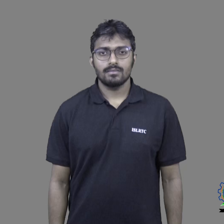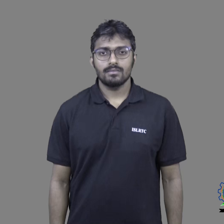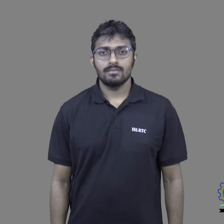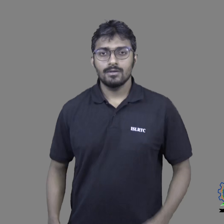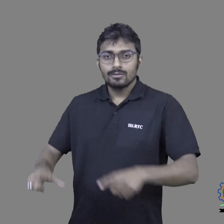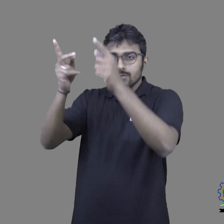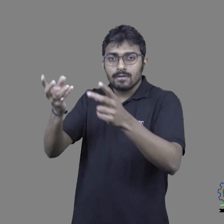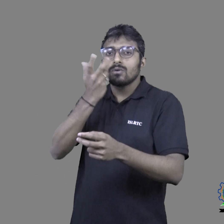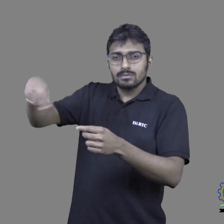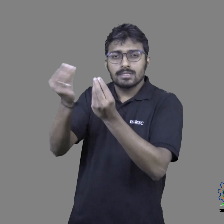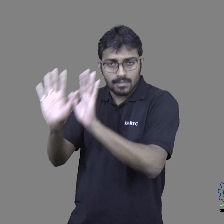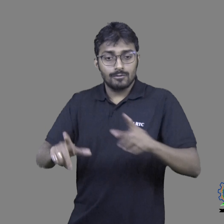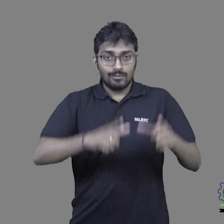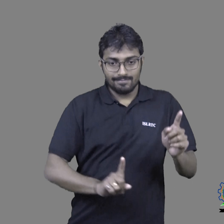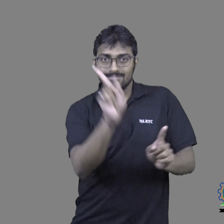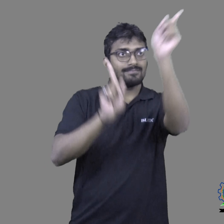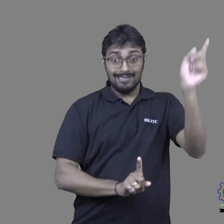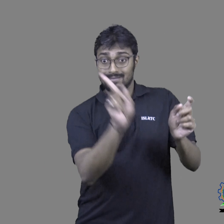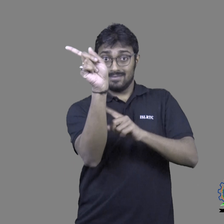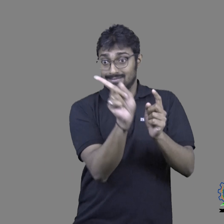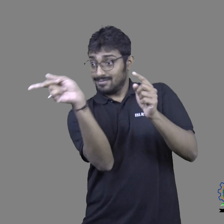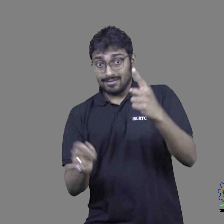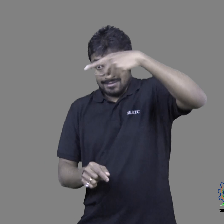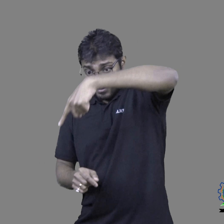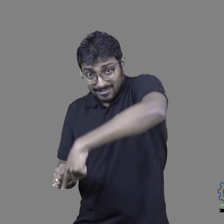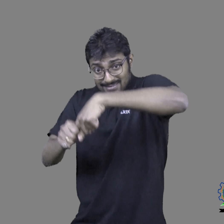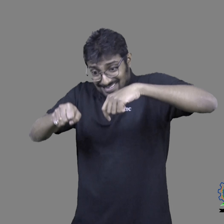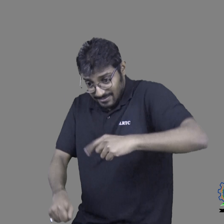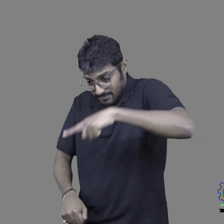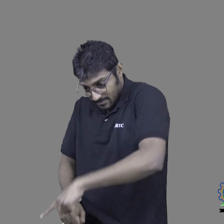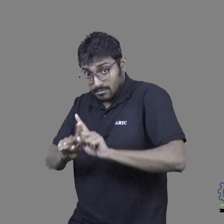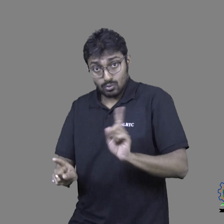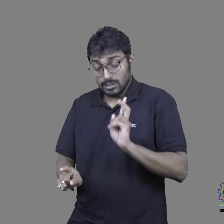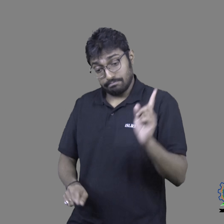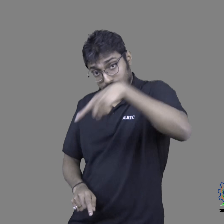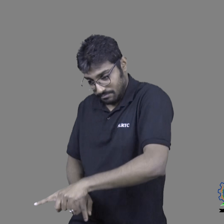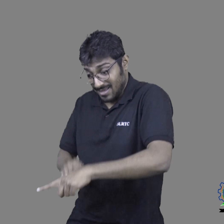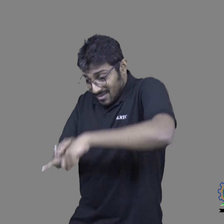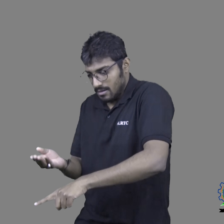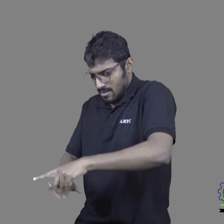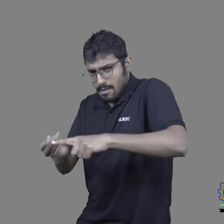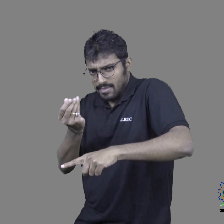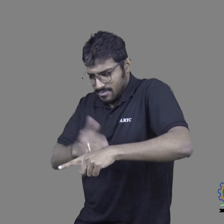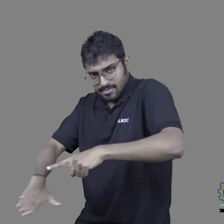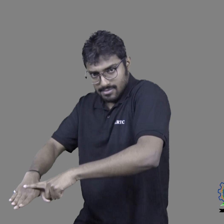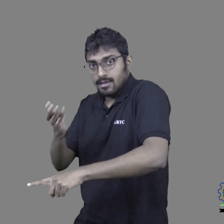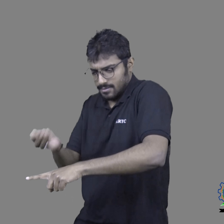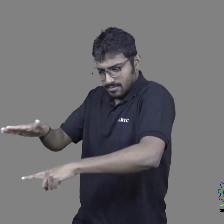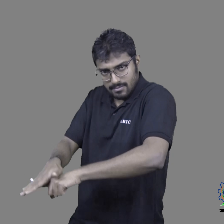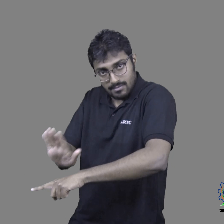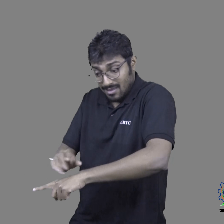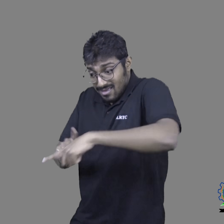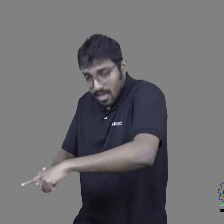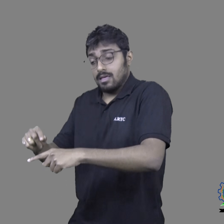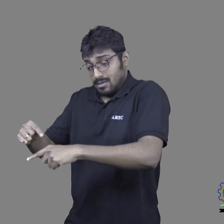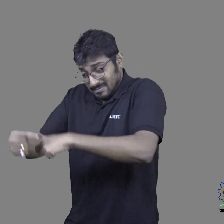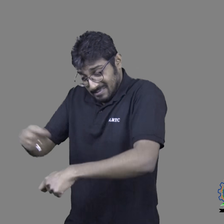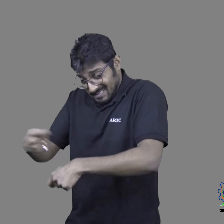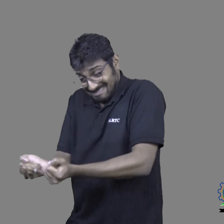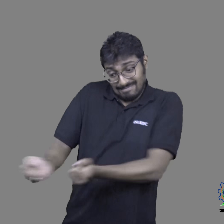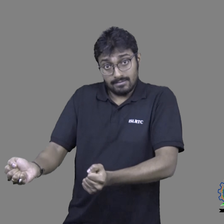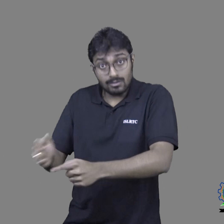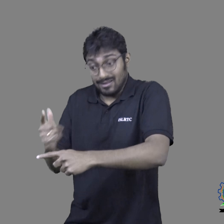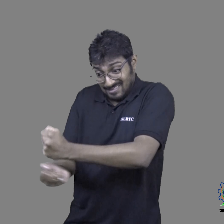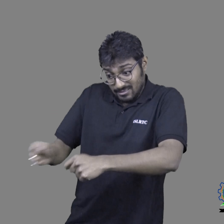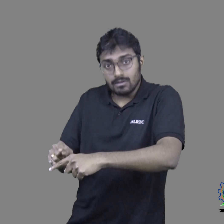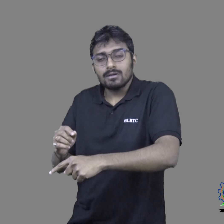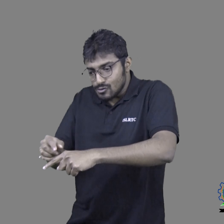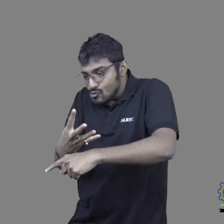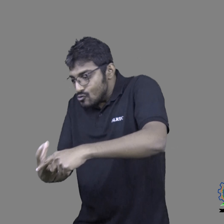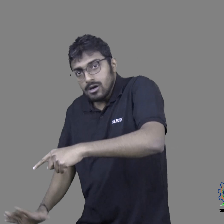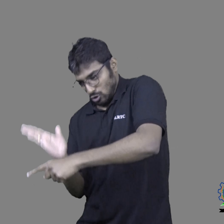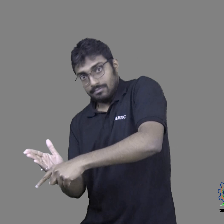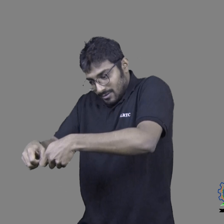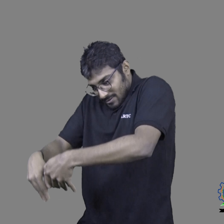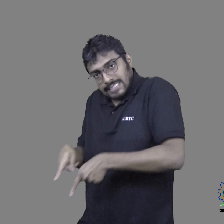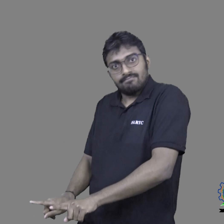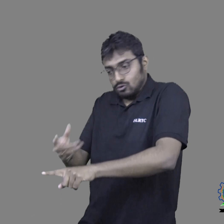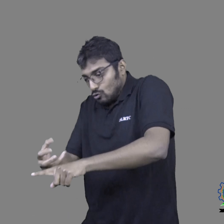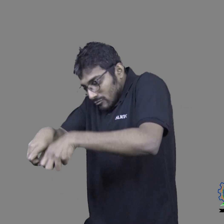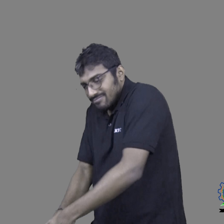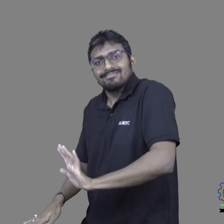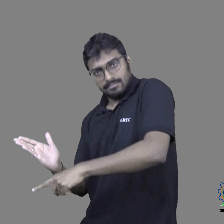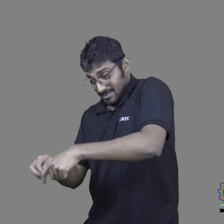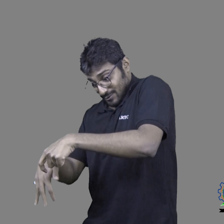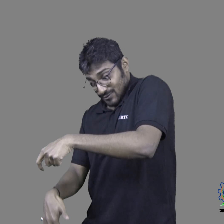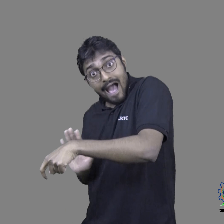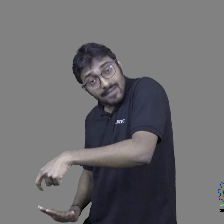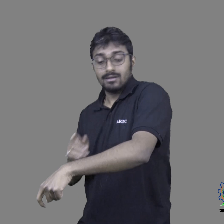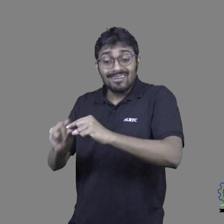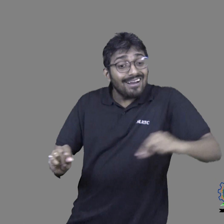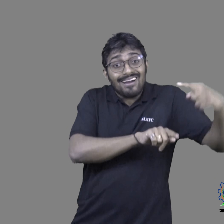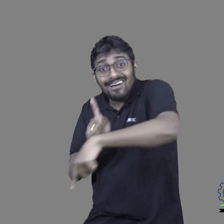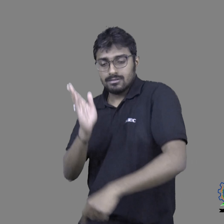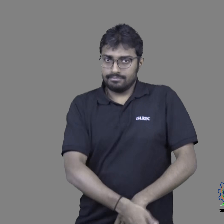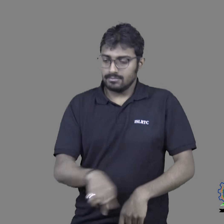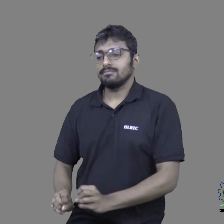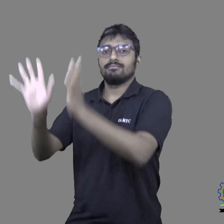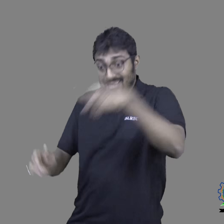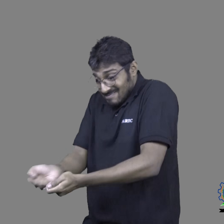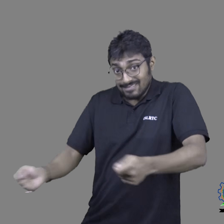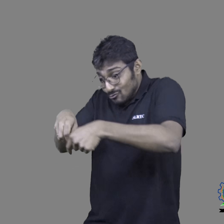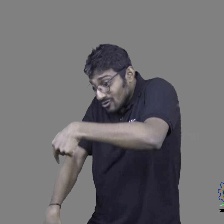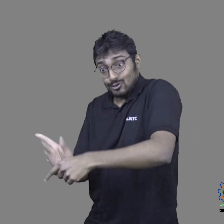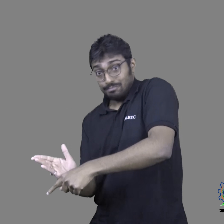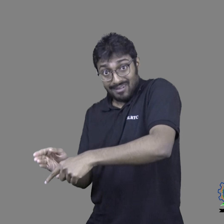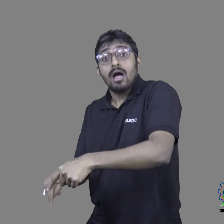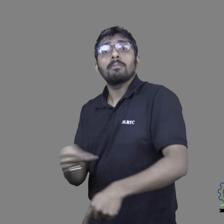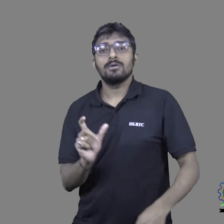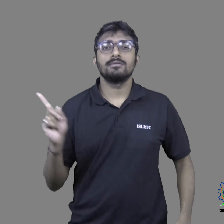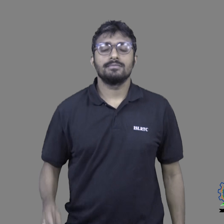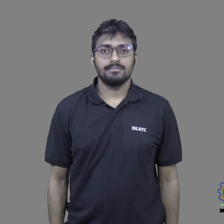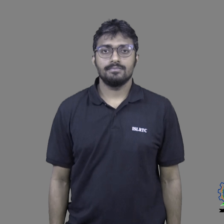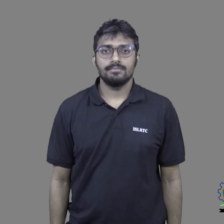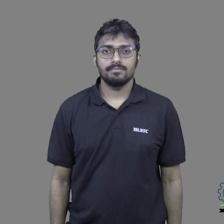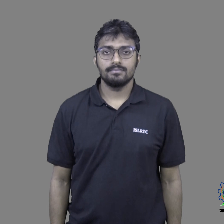Ring Layering